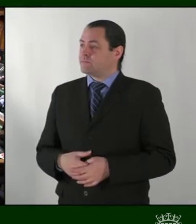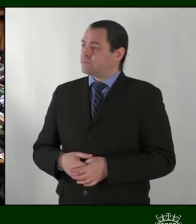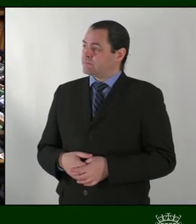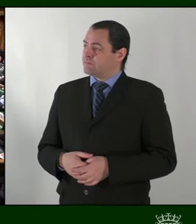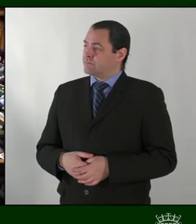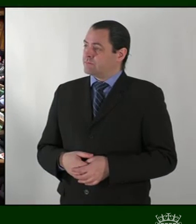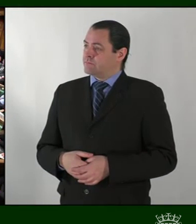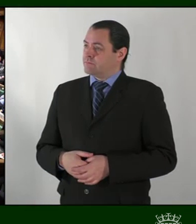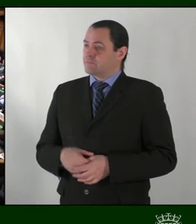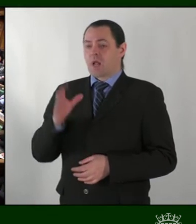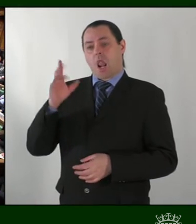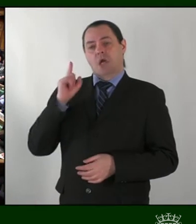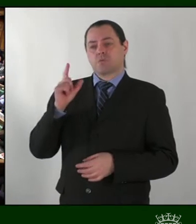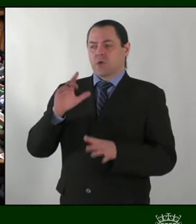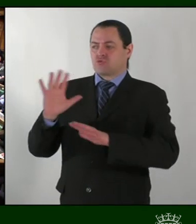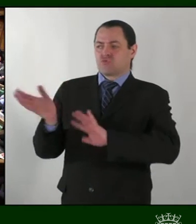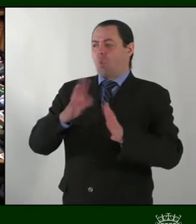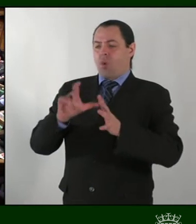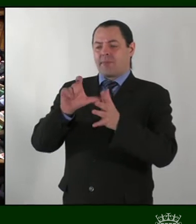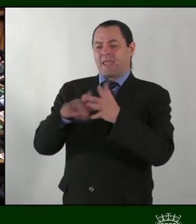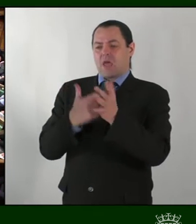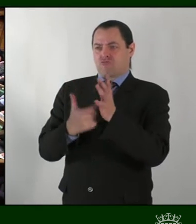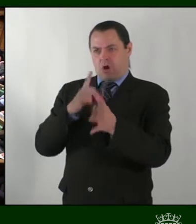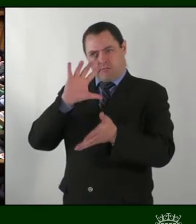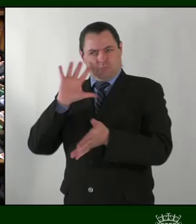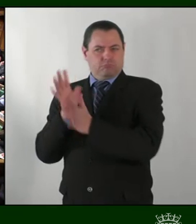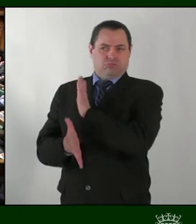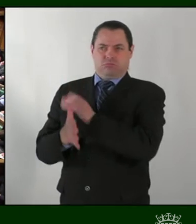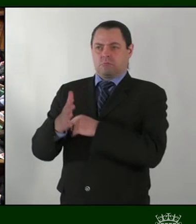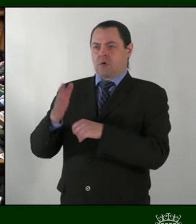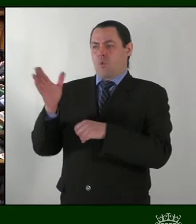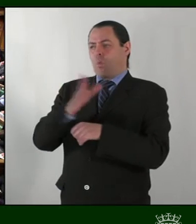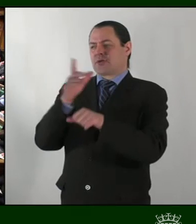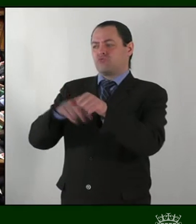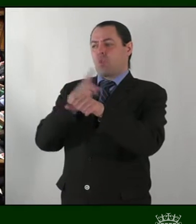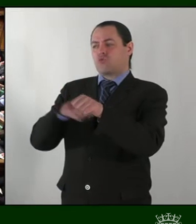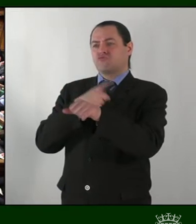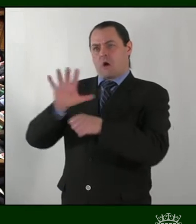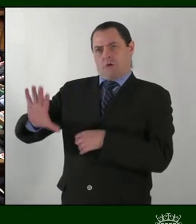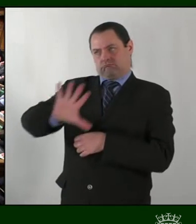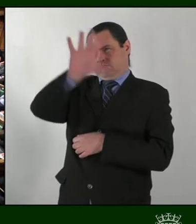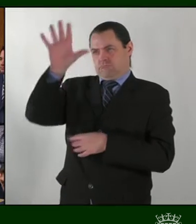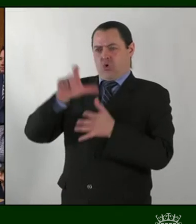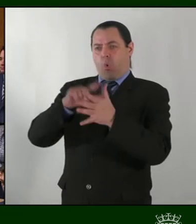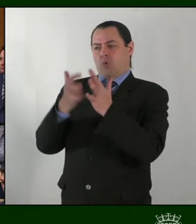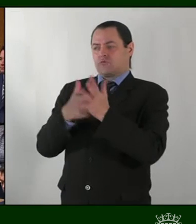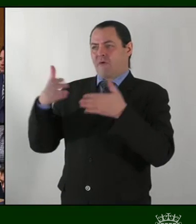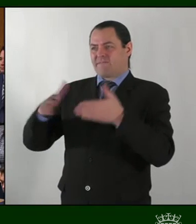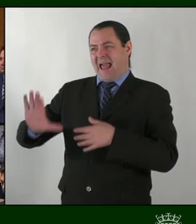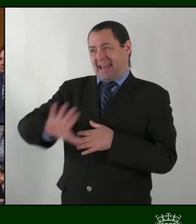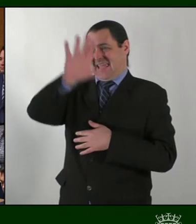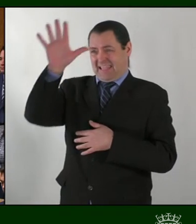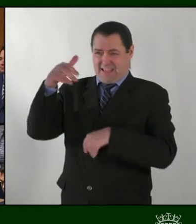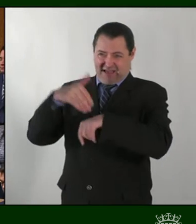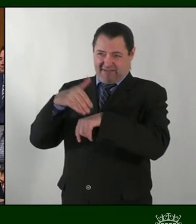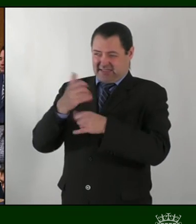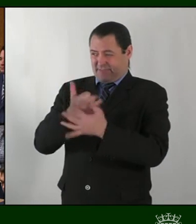In the past week, Storm Ciara has wreaked havoc along West Yorkshire’s Calder Valley, affecting the constituencies of Members across the House.